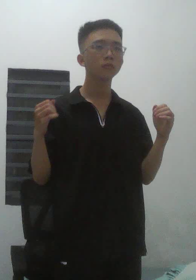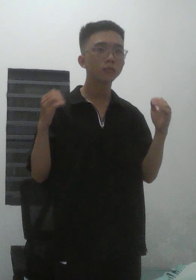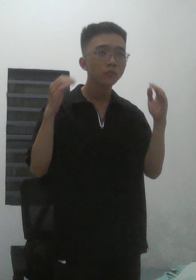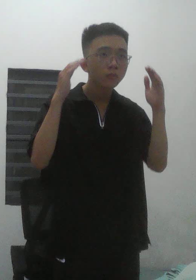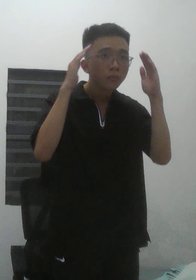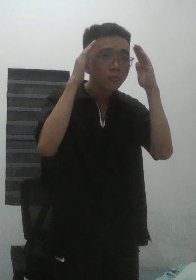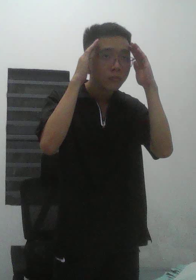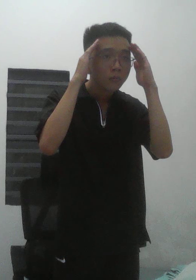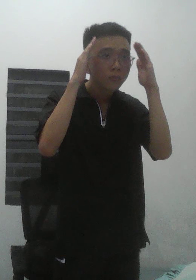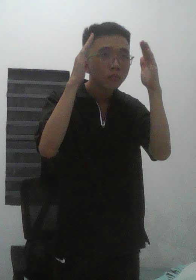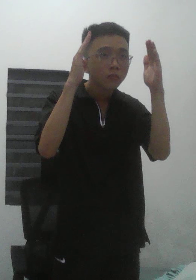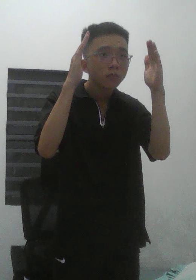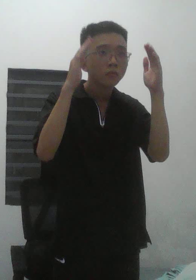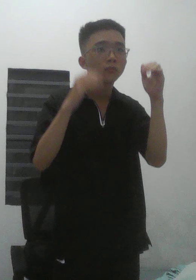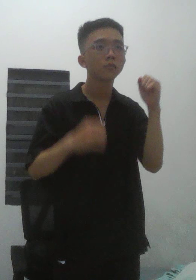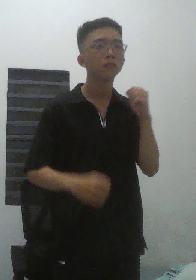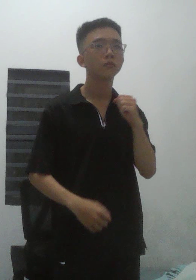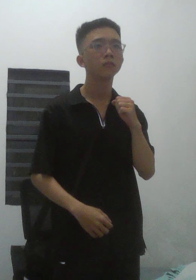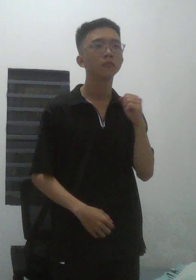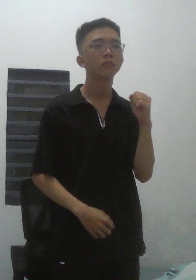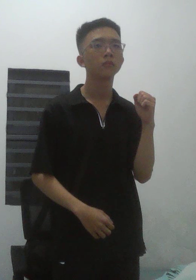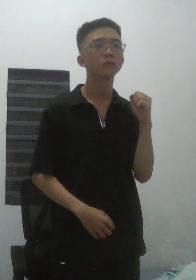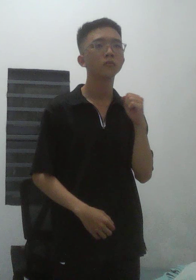khong quan tam